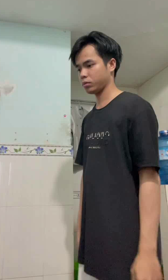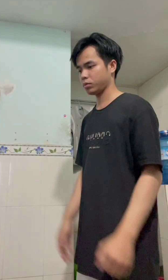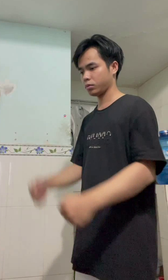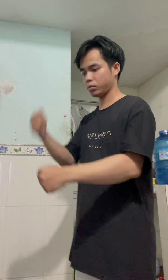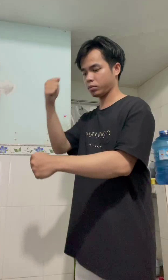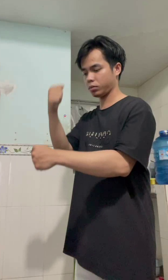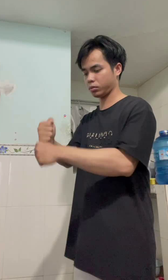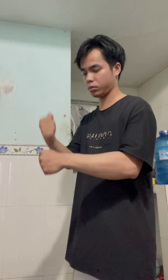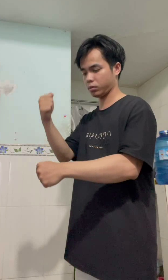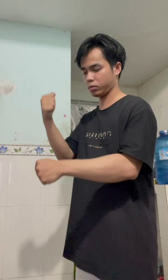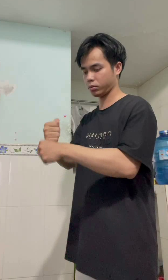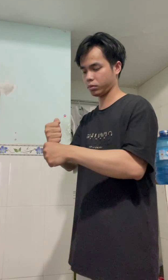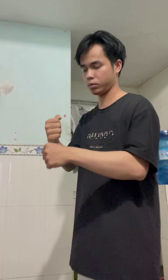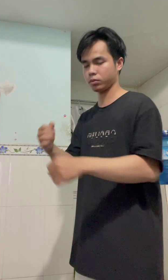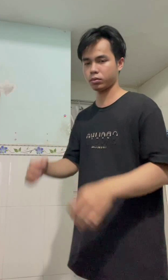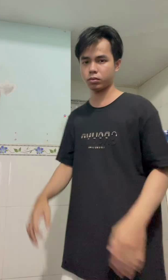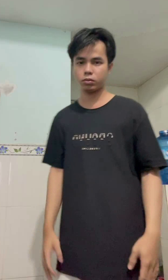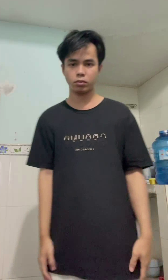cong viec